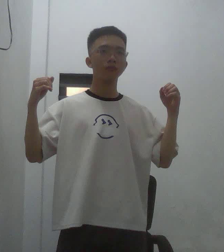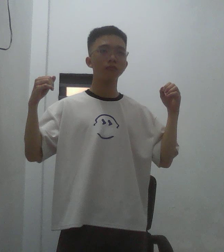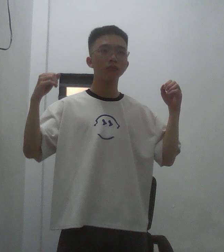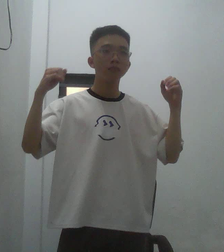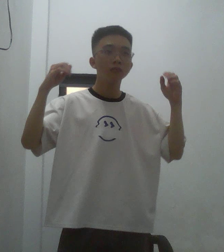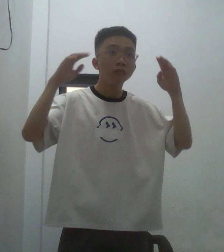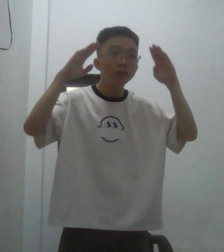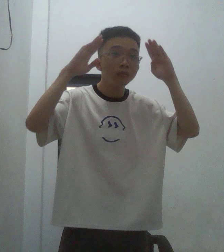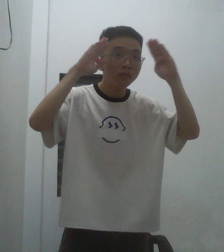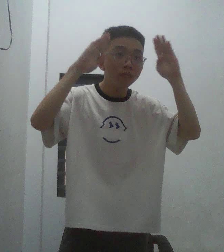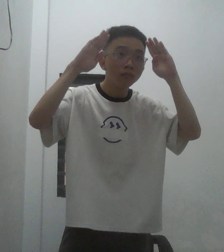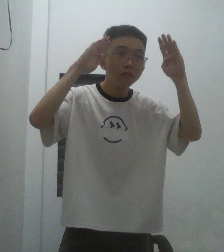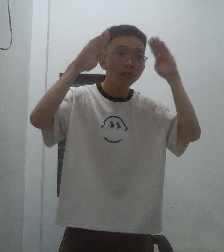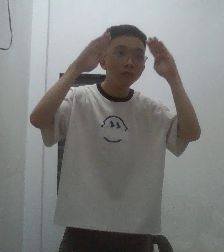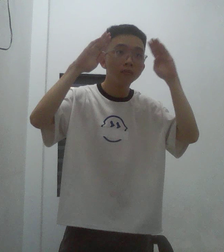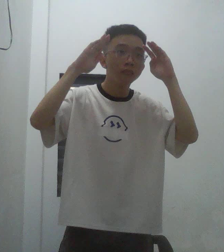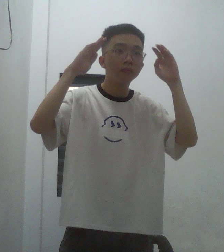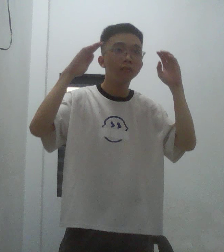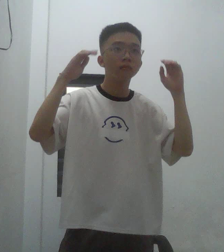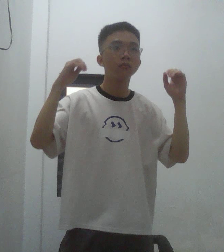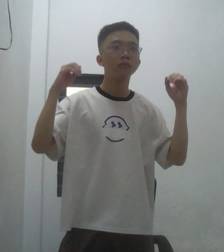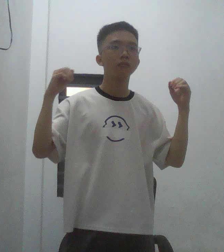xin chao